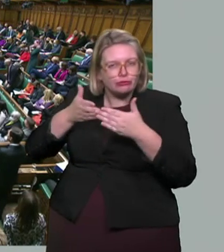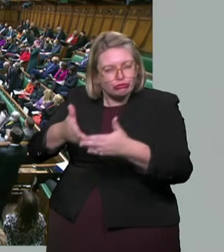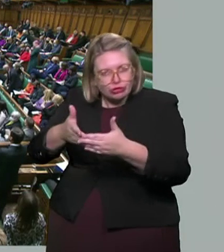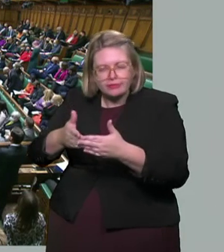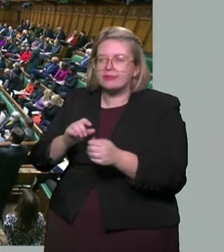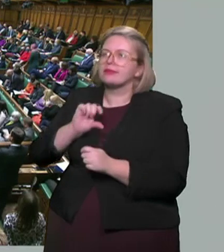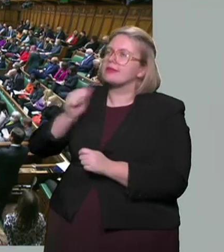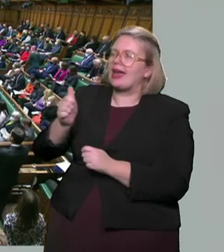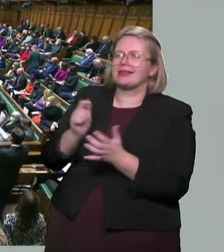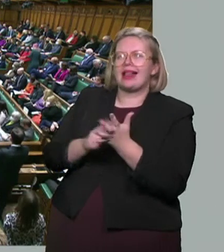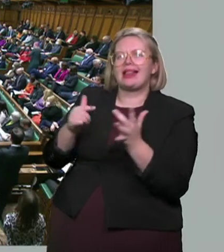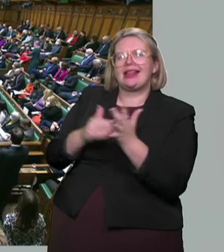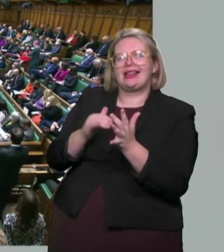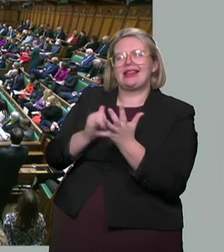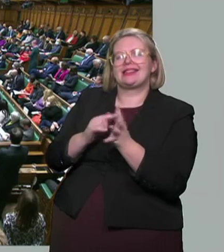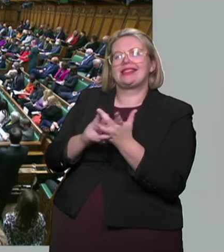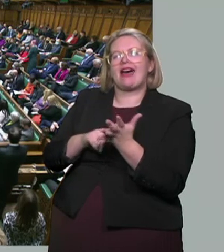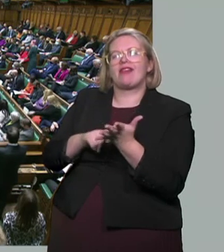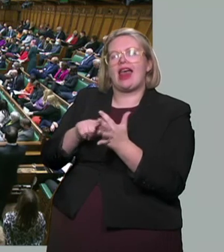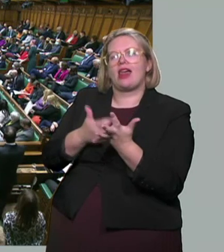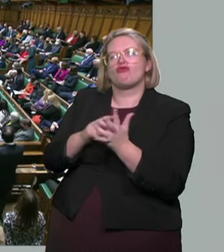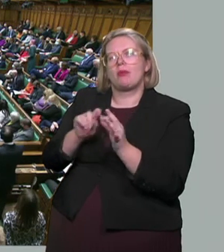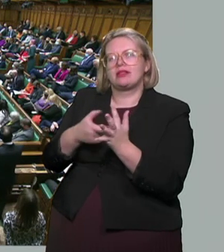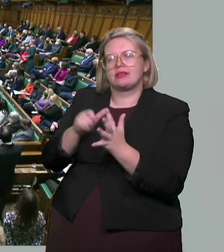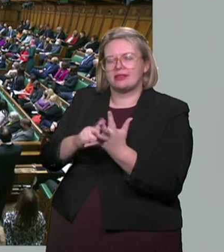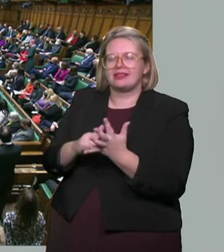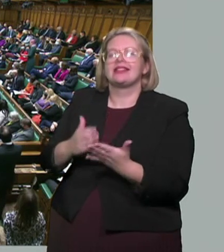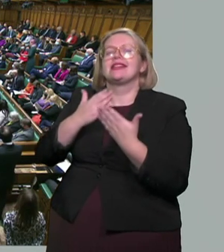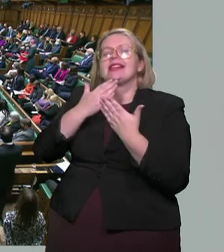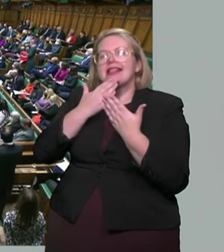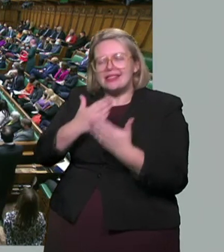Diolch yn fawr iawn, Llefarydd.